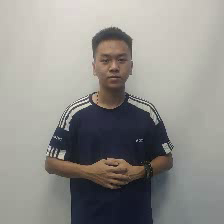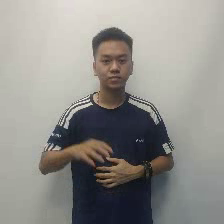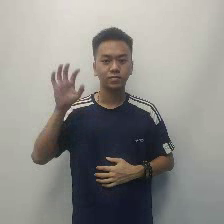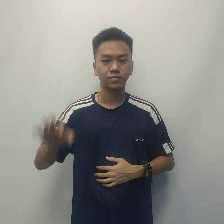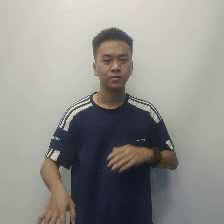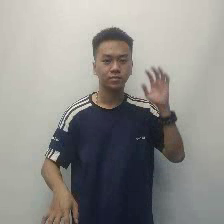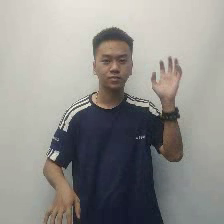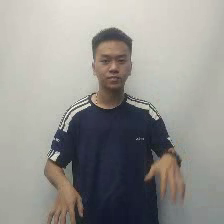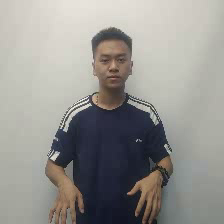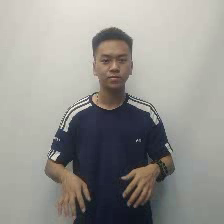Con gấu